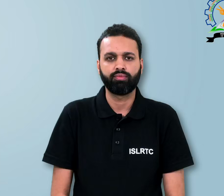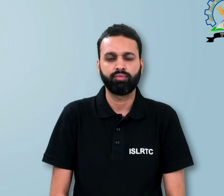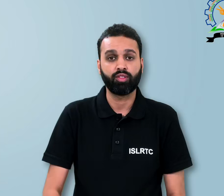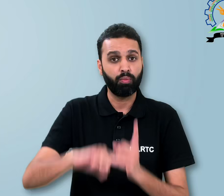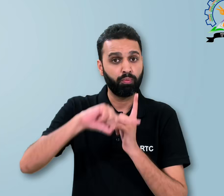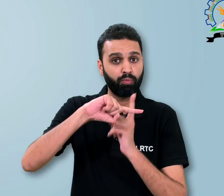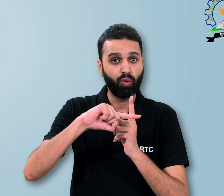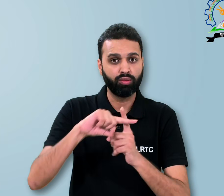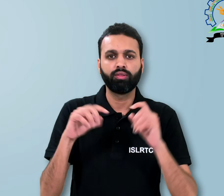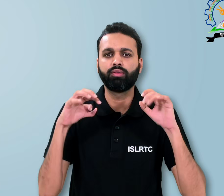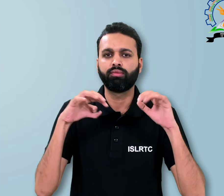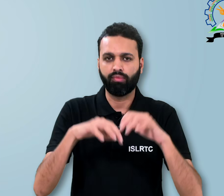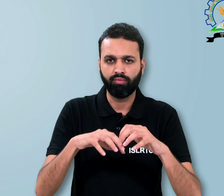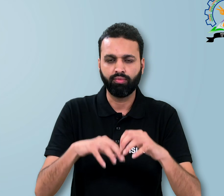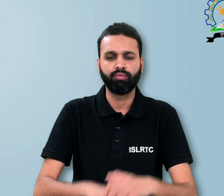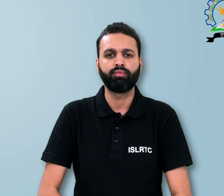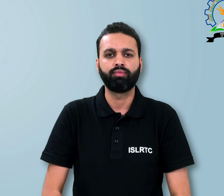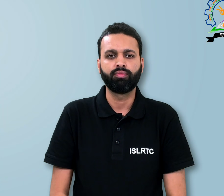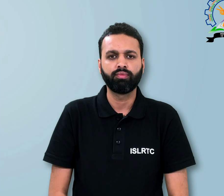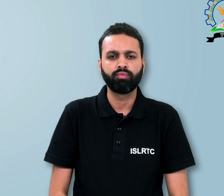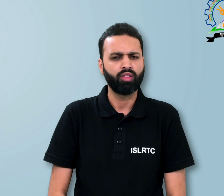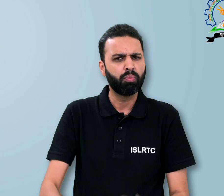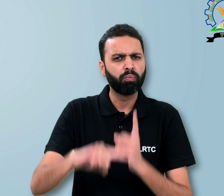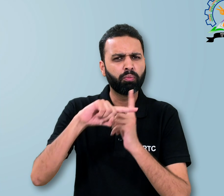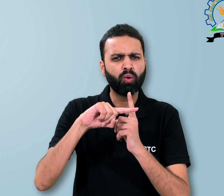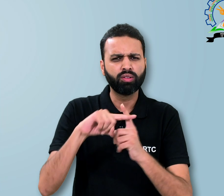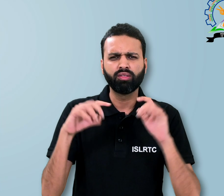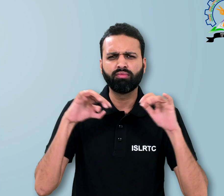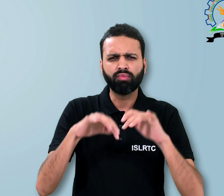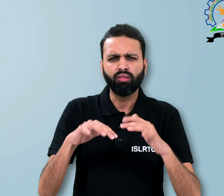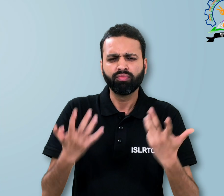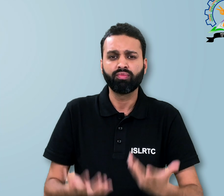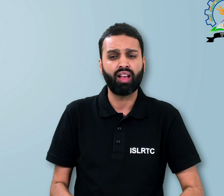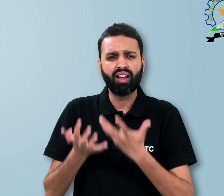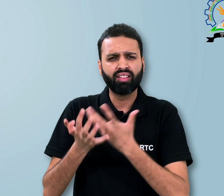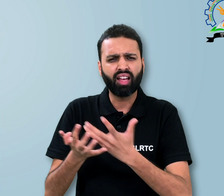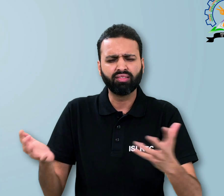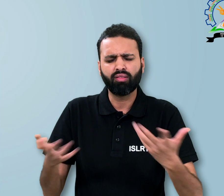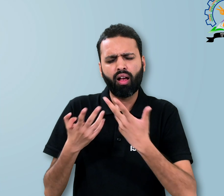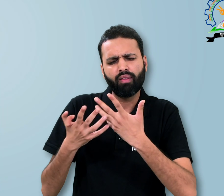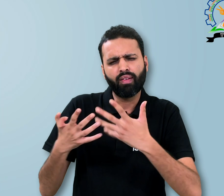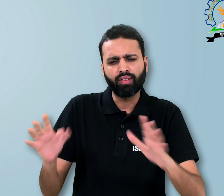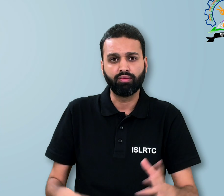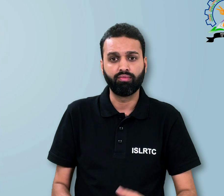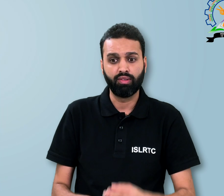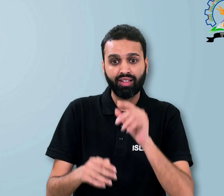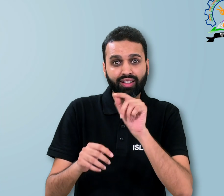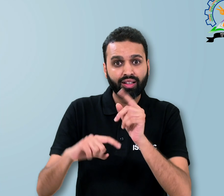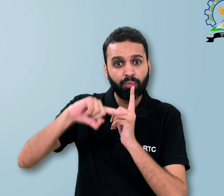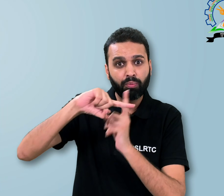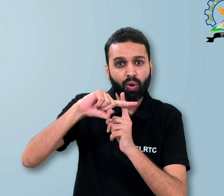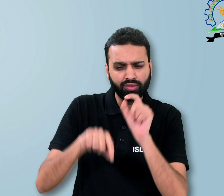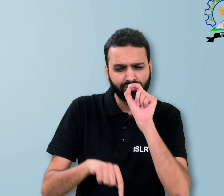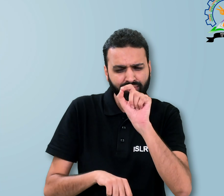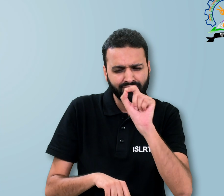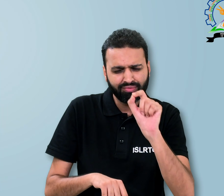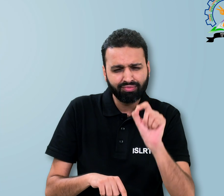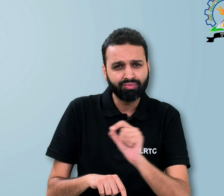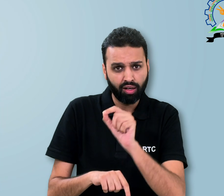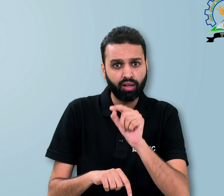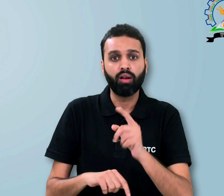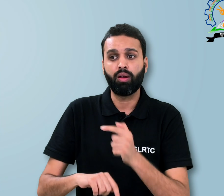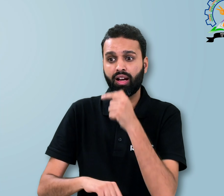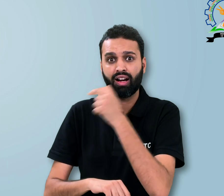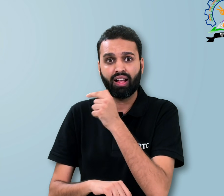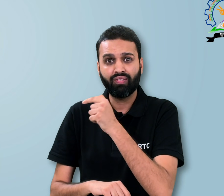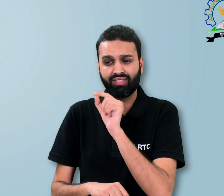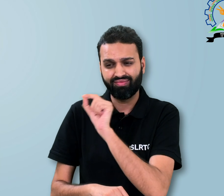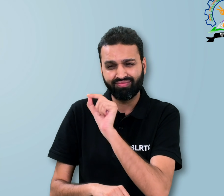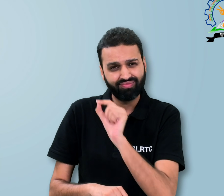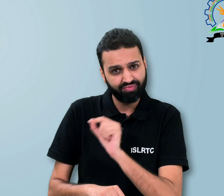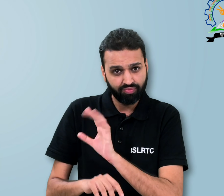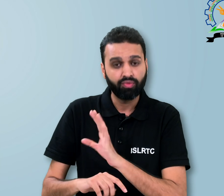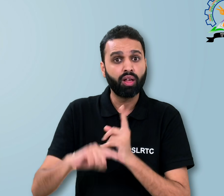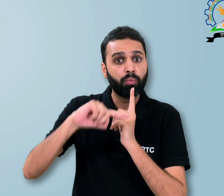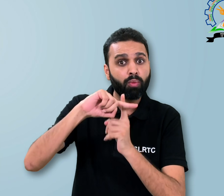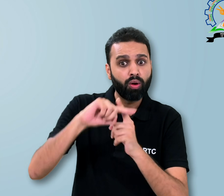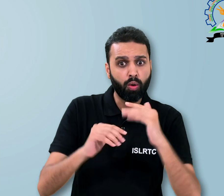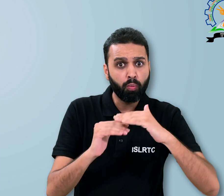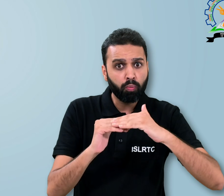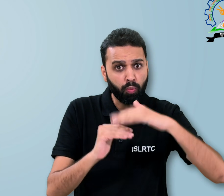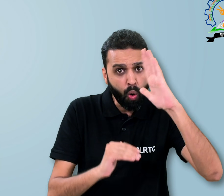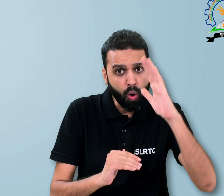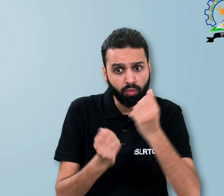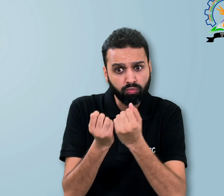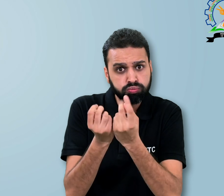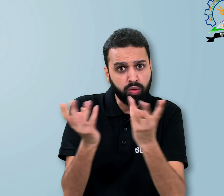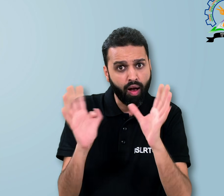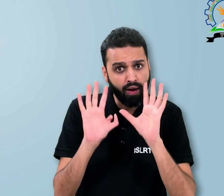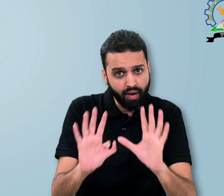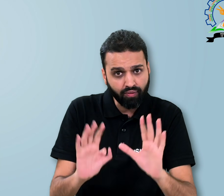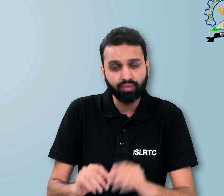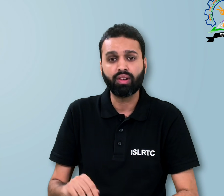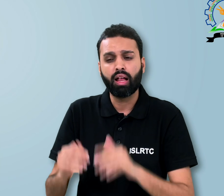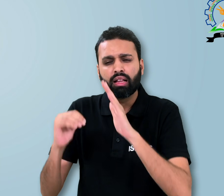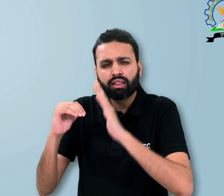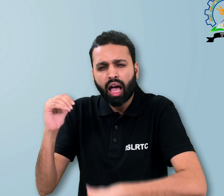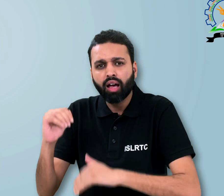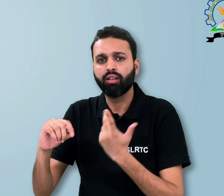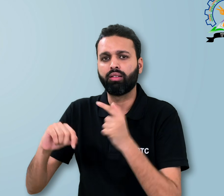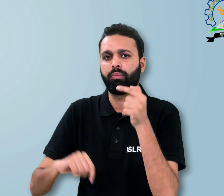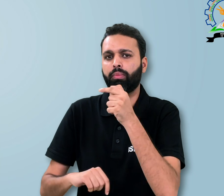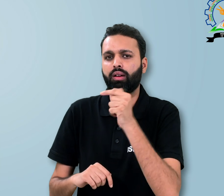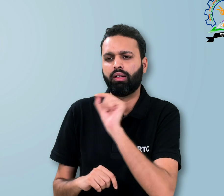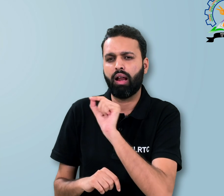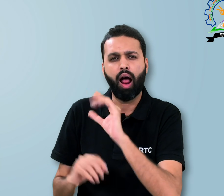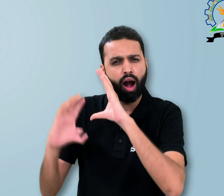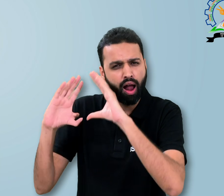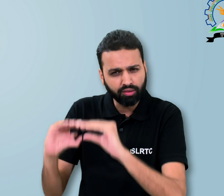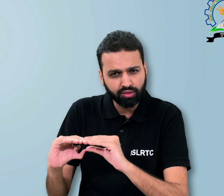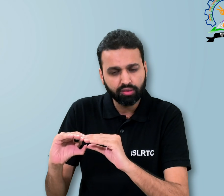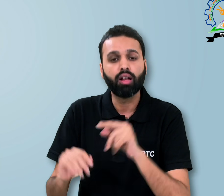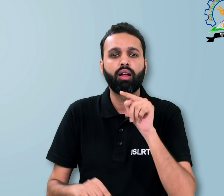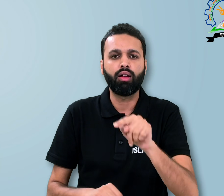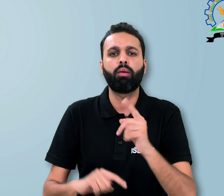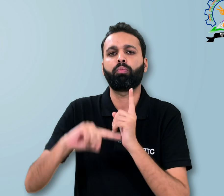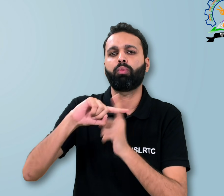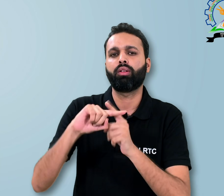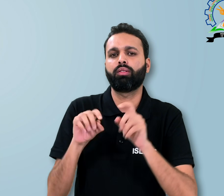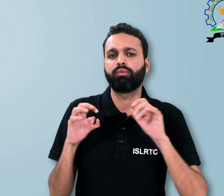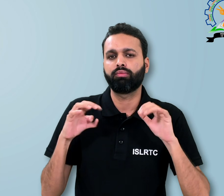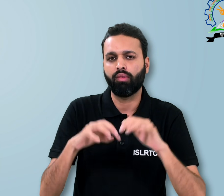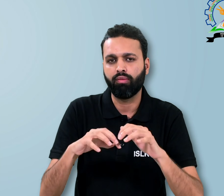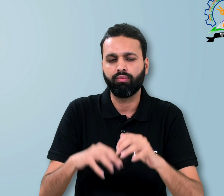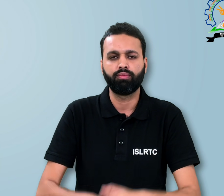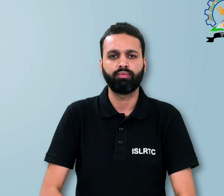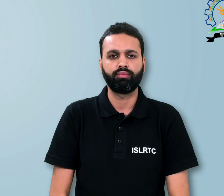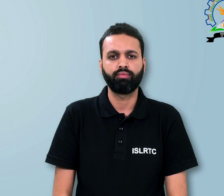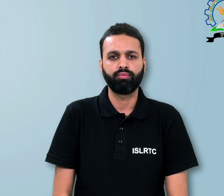Positive Charge A positive charge occurs when the number of protons exceeds the number of electrons in an object.